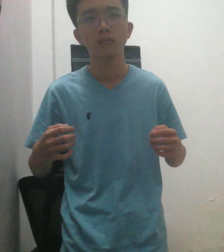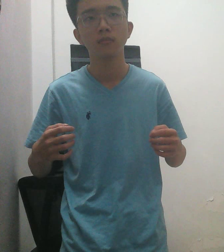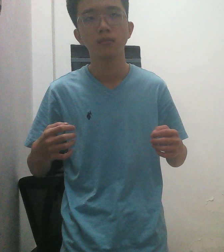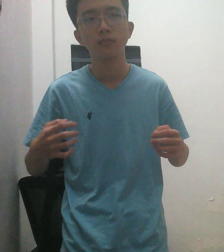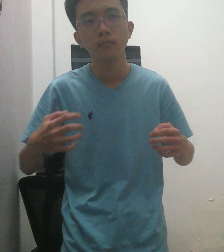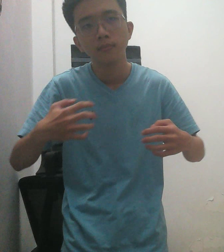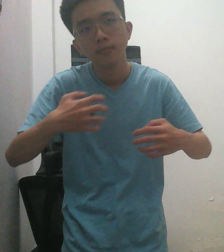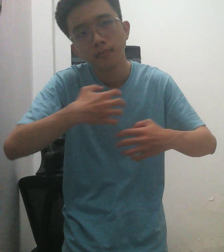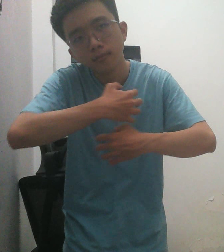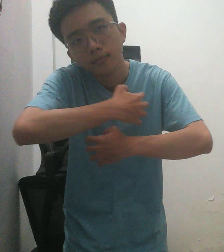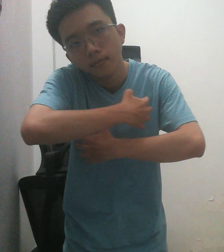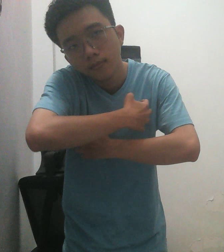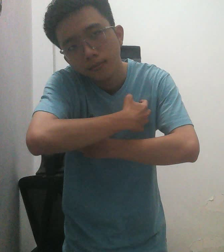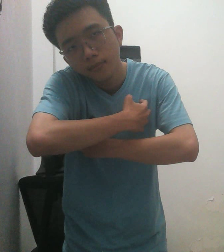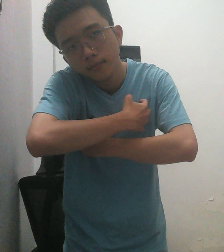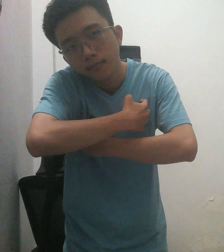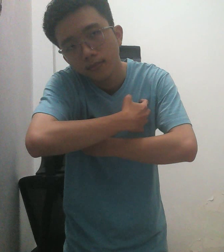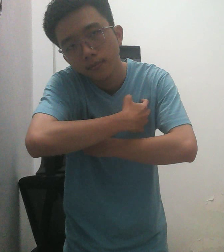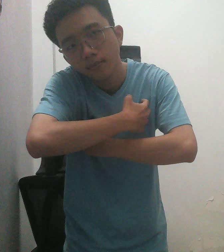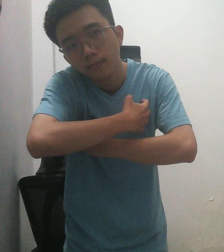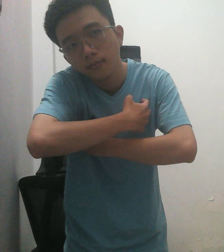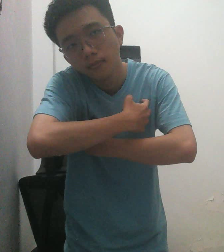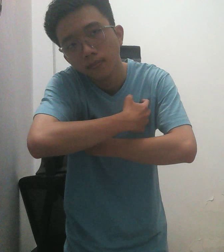om